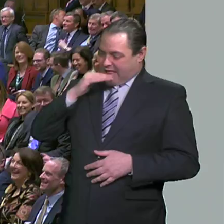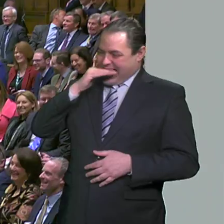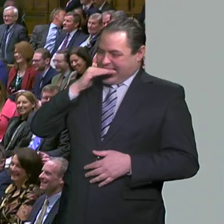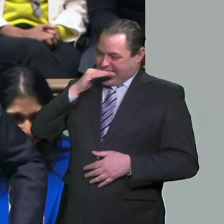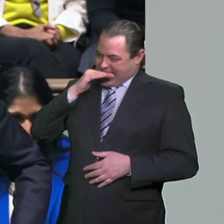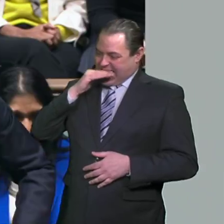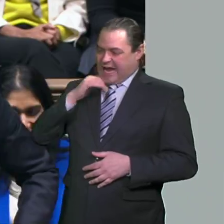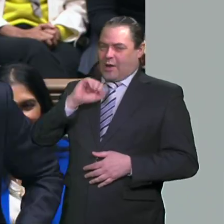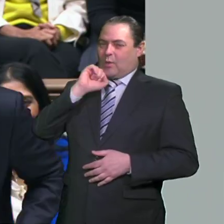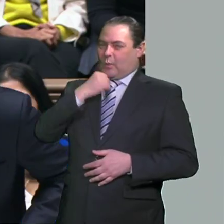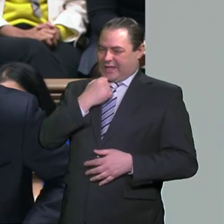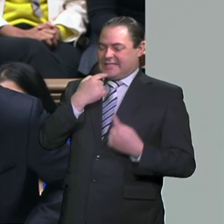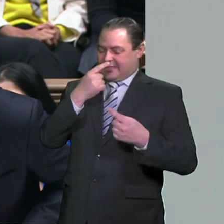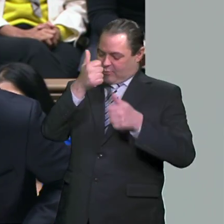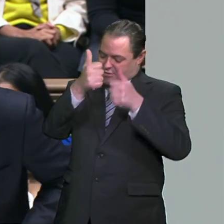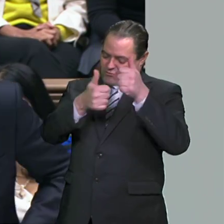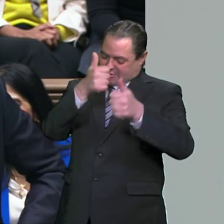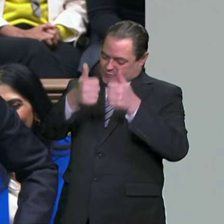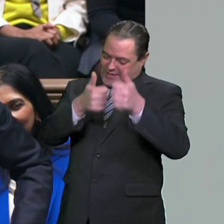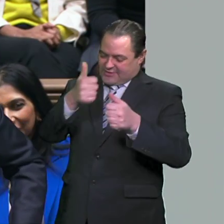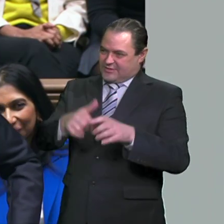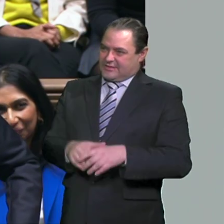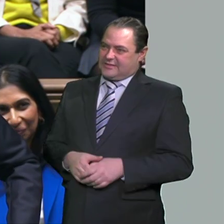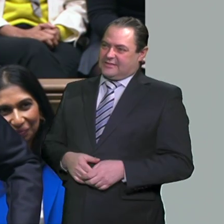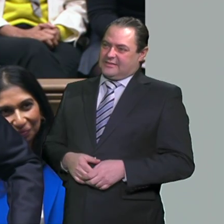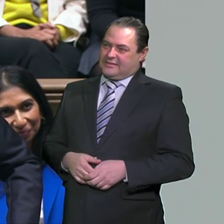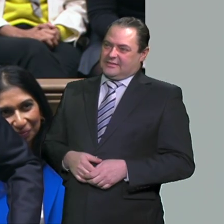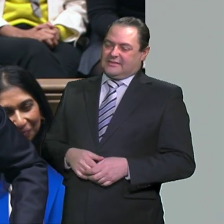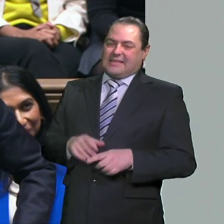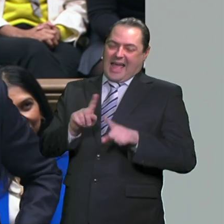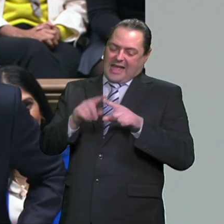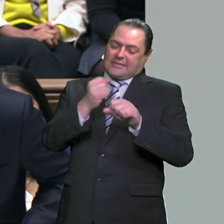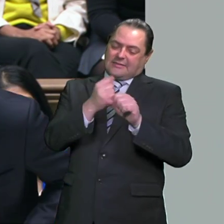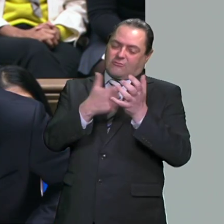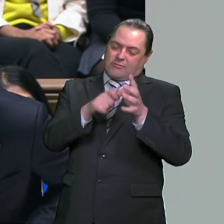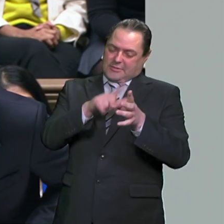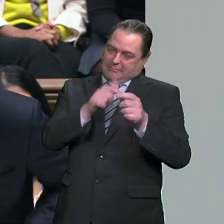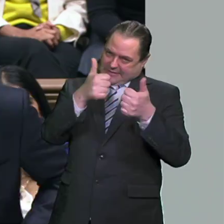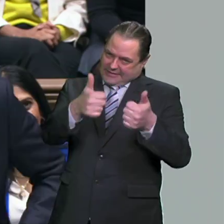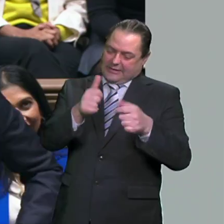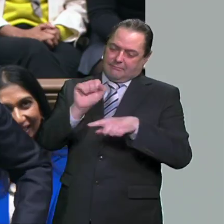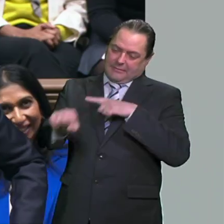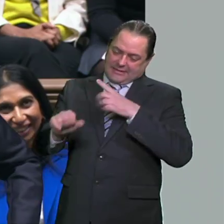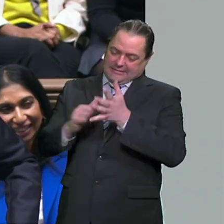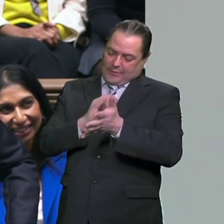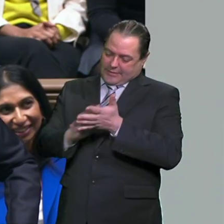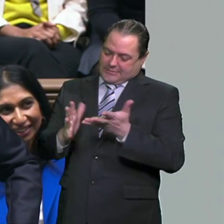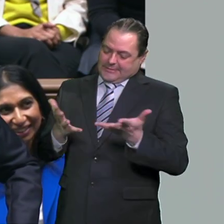Although it pains me, I congratulate my honourable Friend and Grimsby Town on their victory over Southampton.